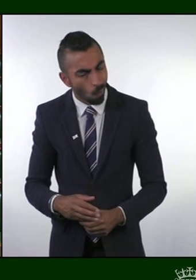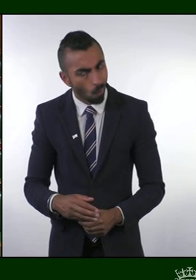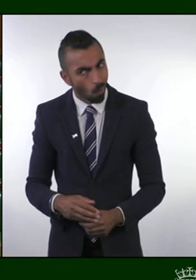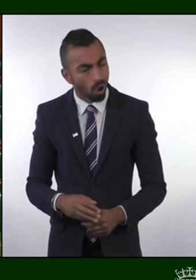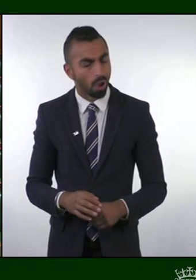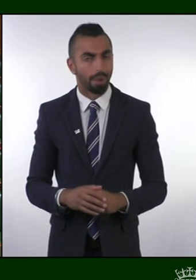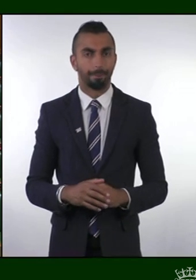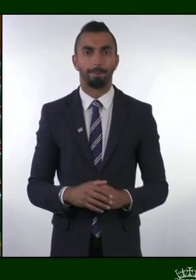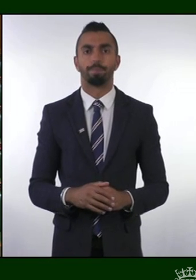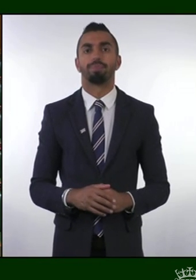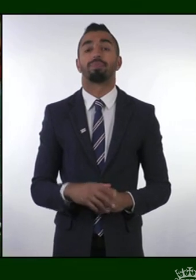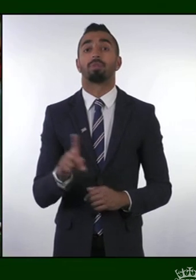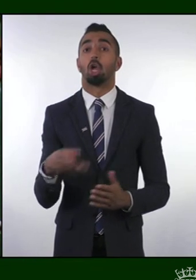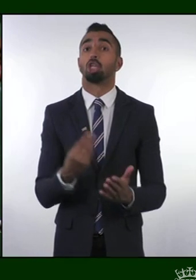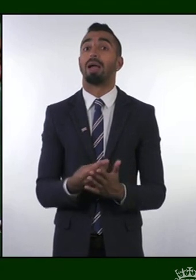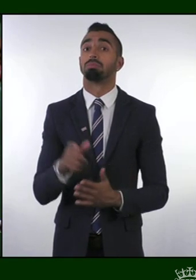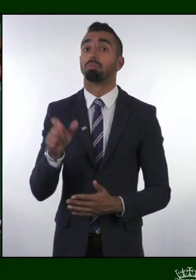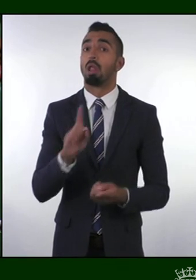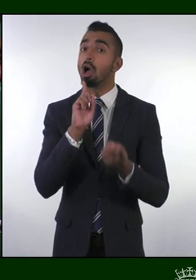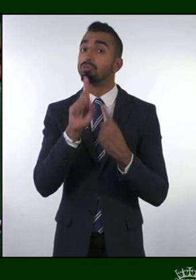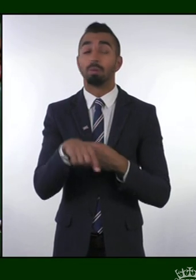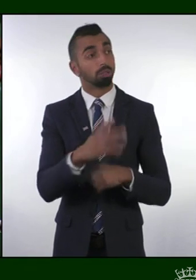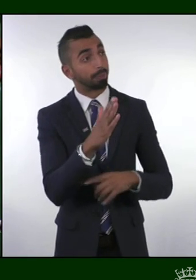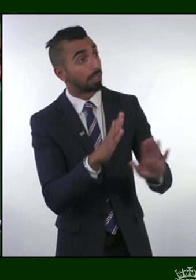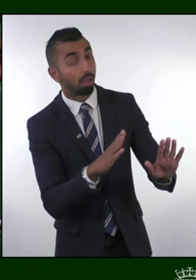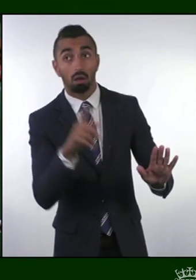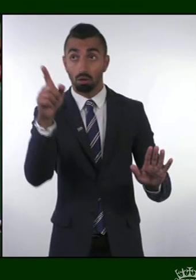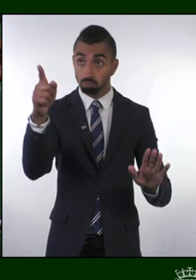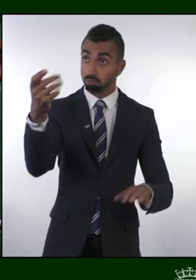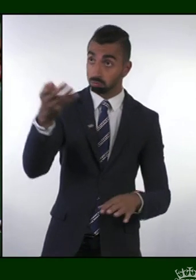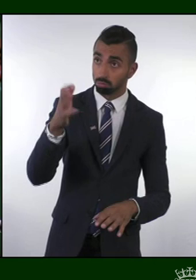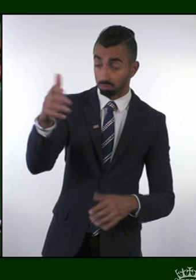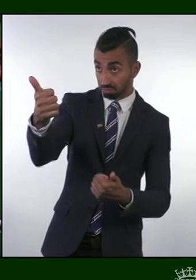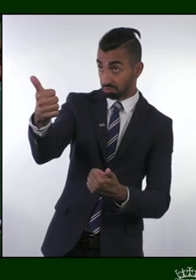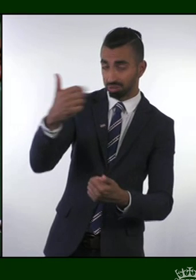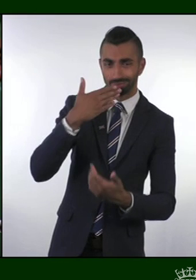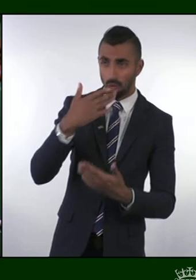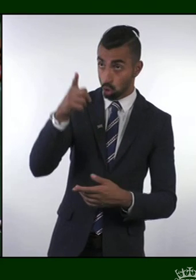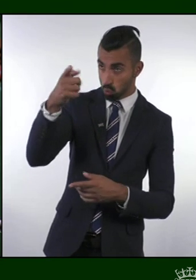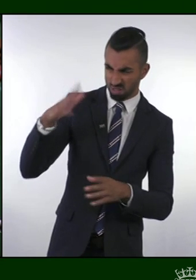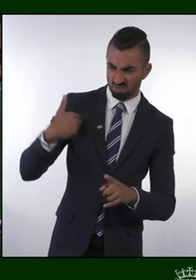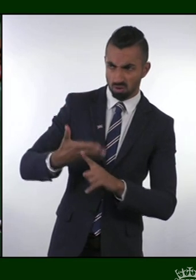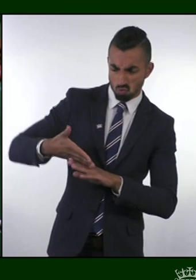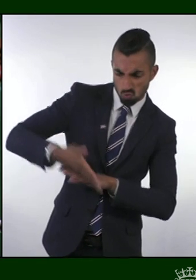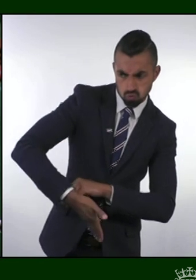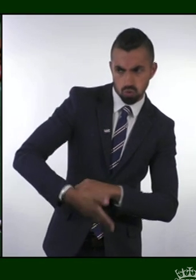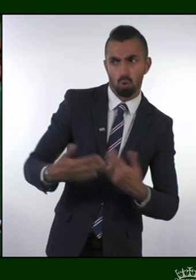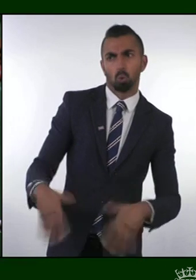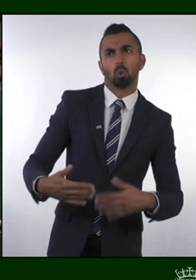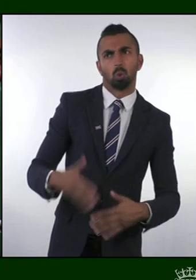I pay tribute to the work my honourable Friend does in this area. She is absolutely right that we must tackle corruption and fraud in procurement.